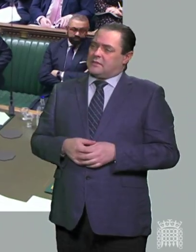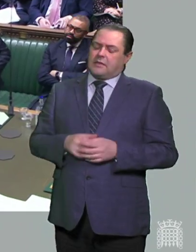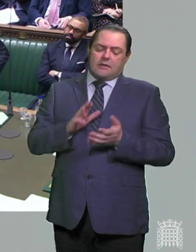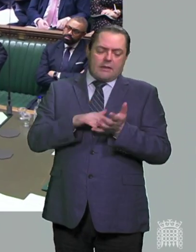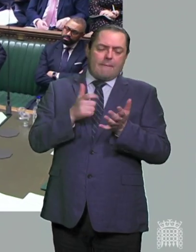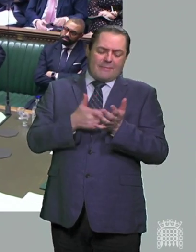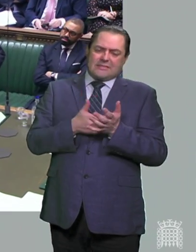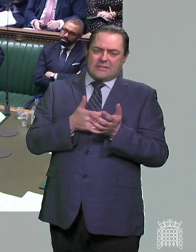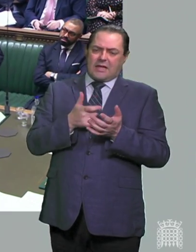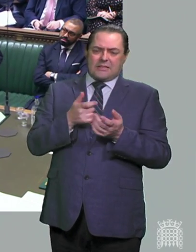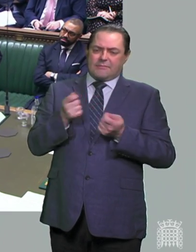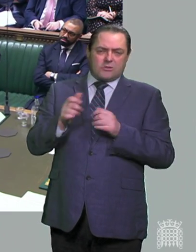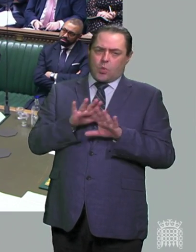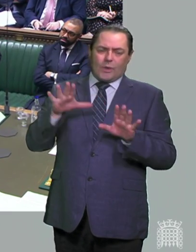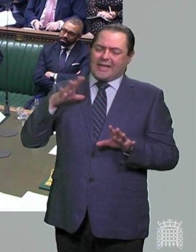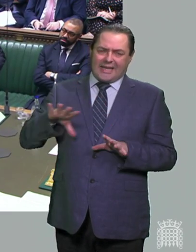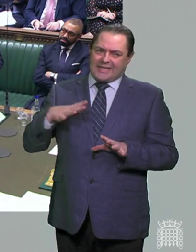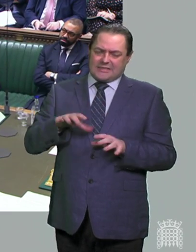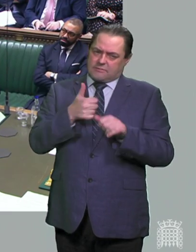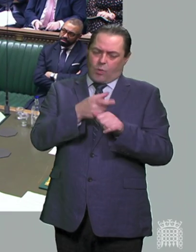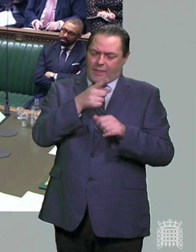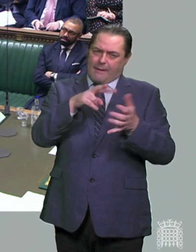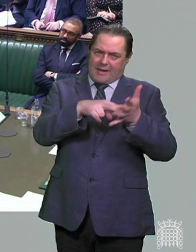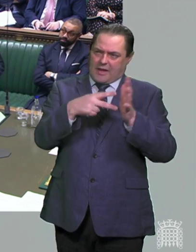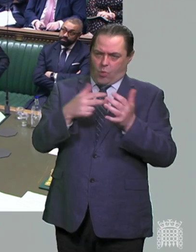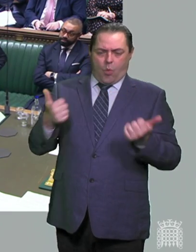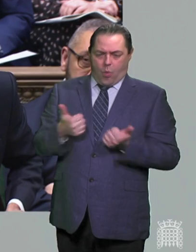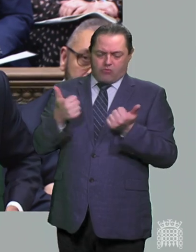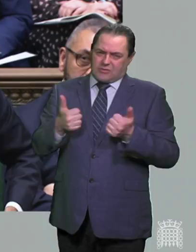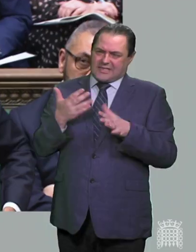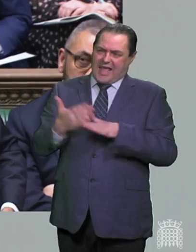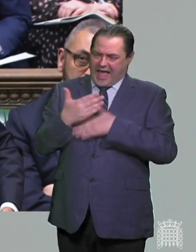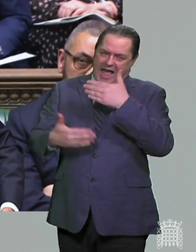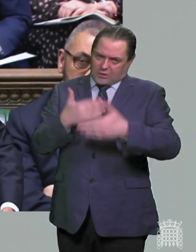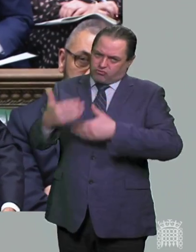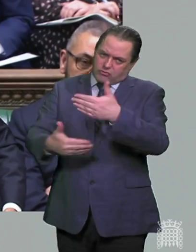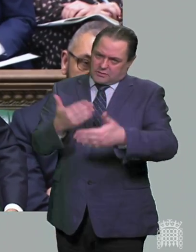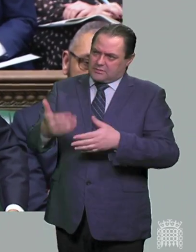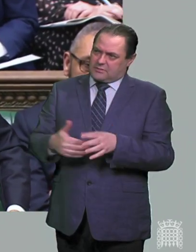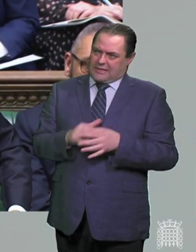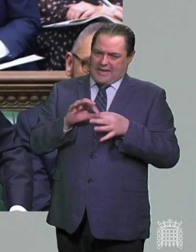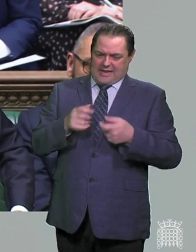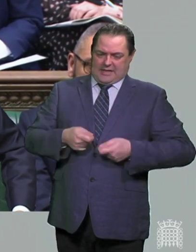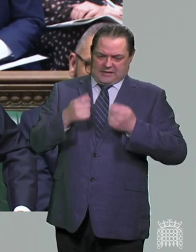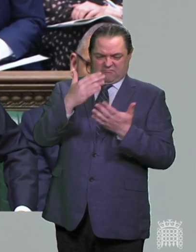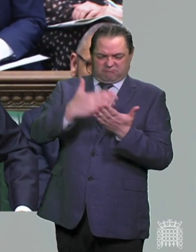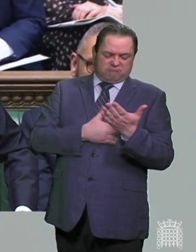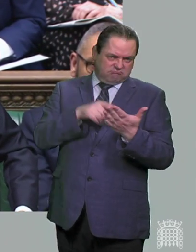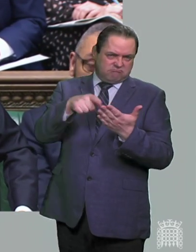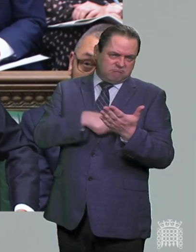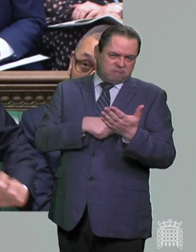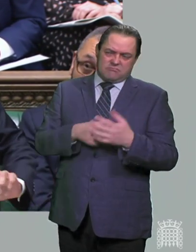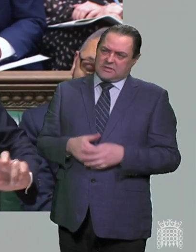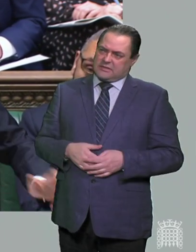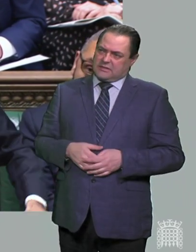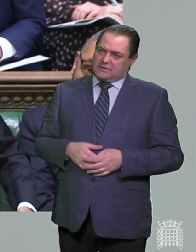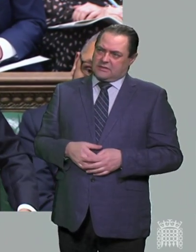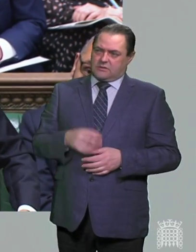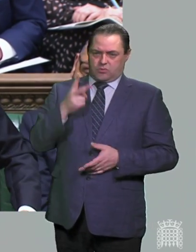There is no need to back that plan, because we are already taking action to tackle the issues raised in the Casey report.